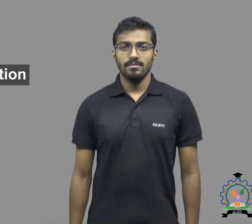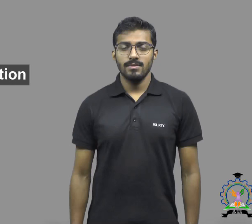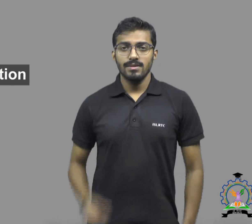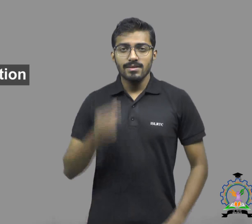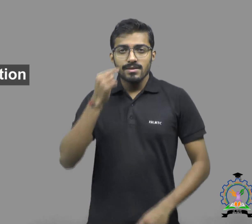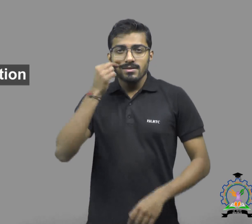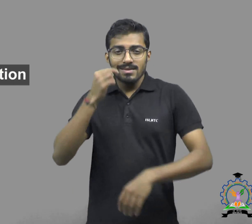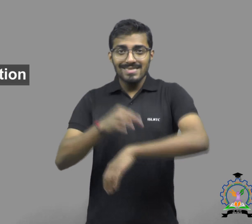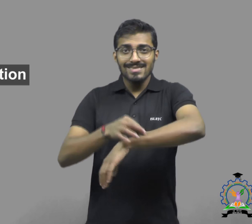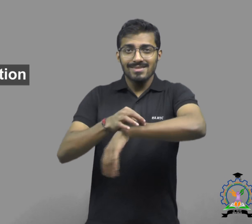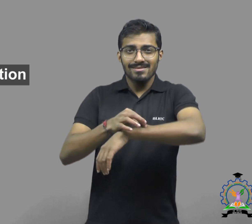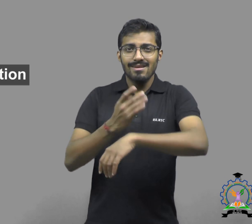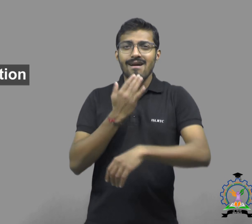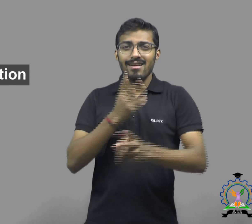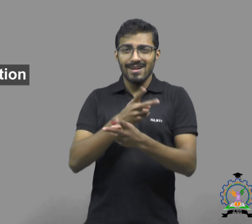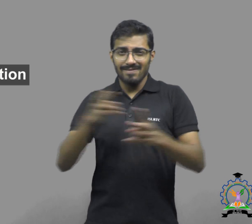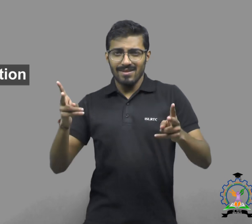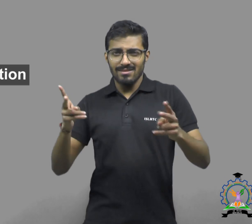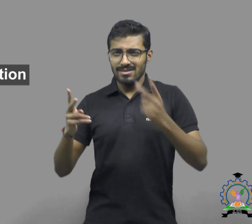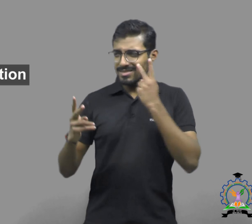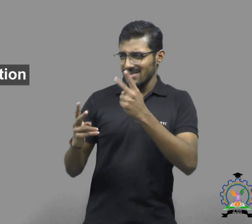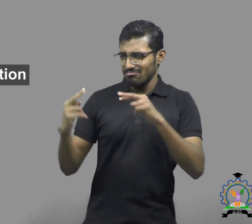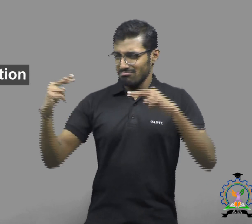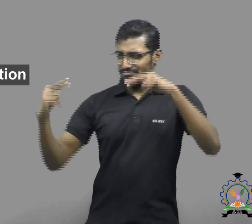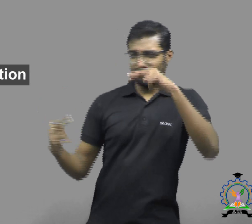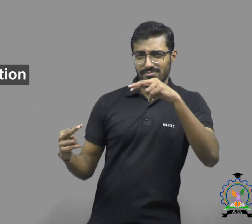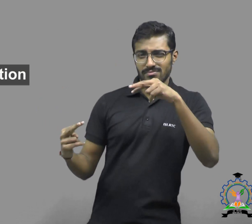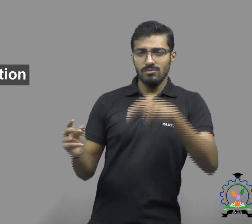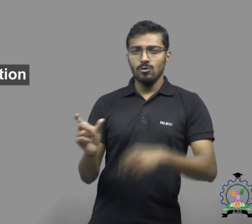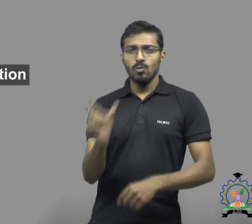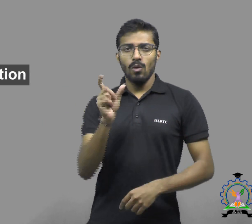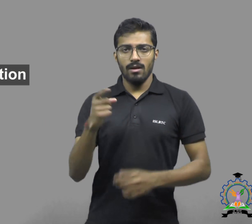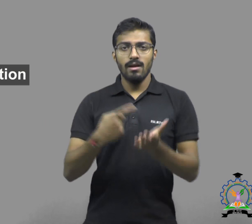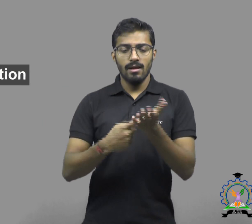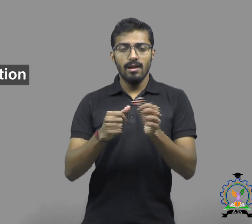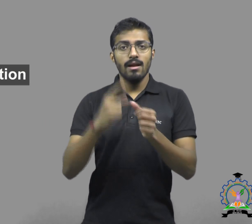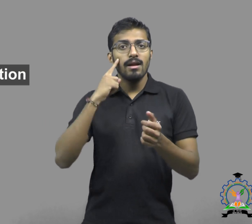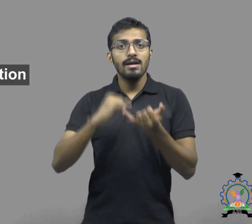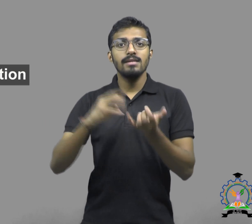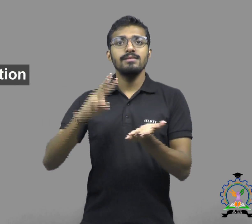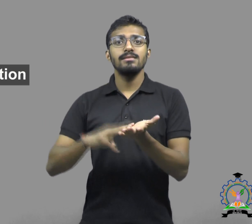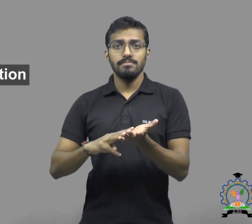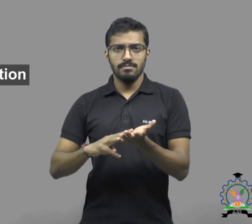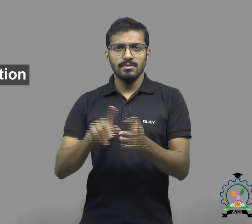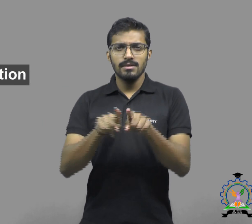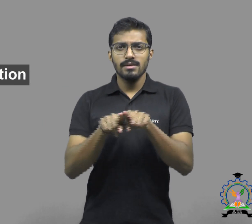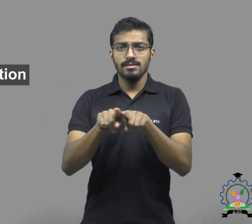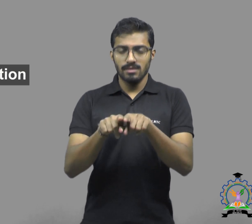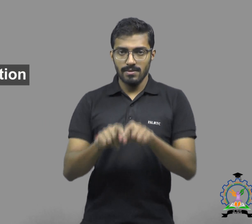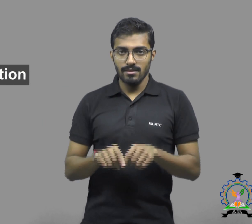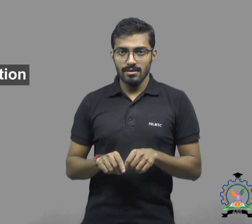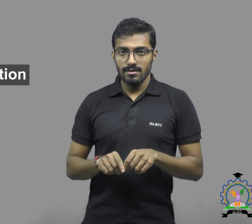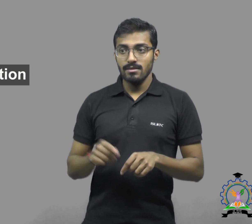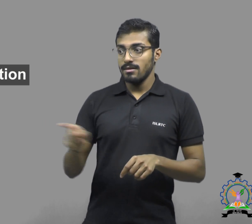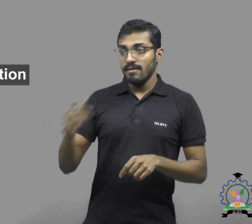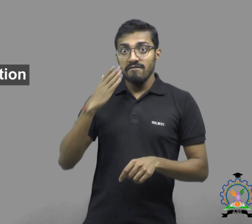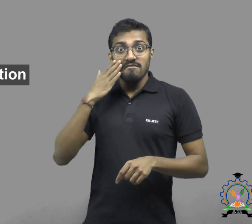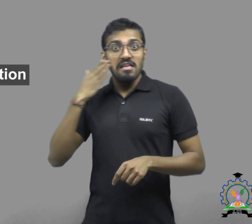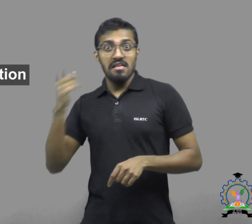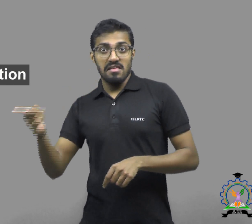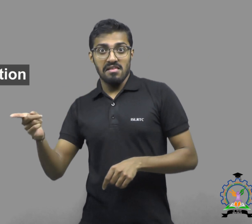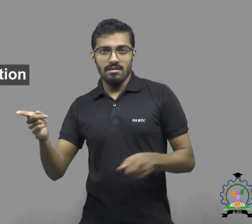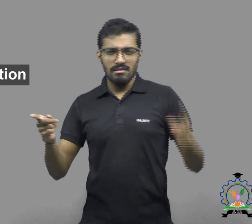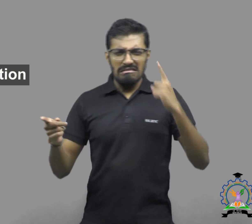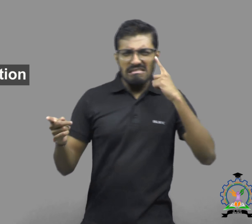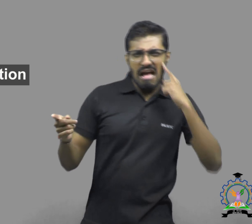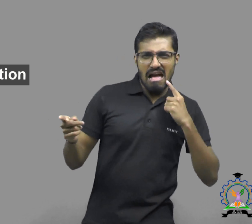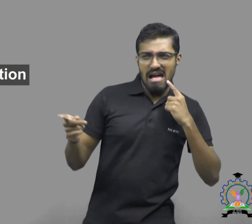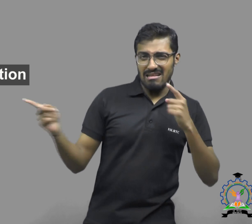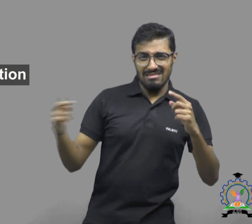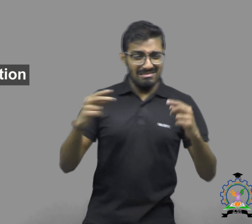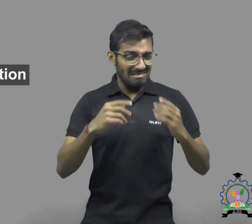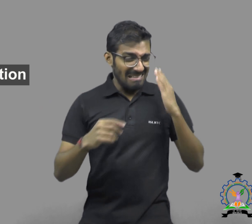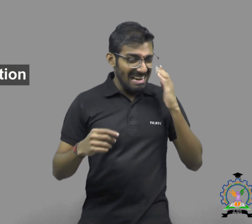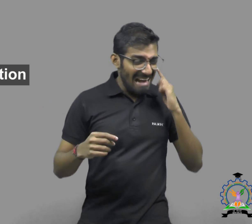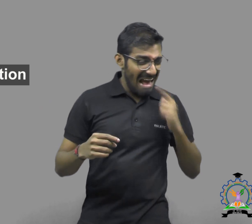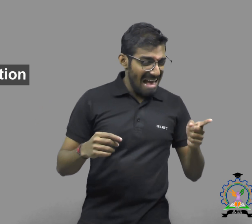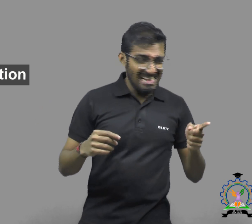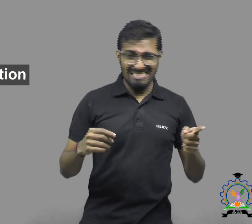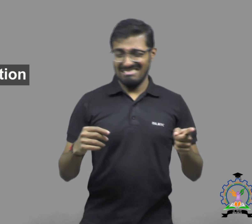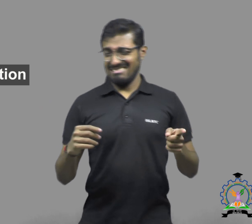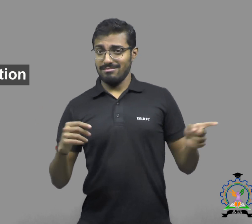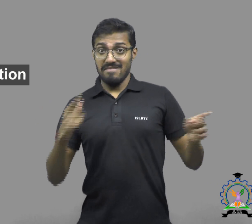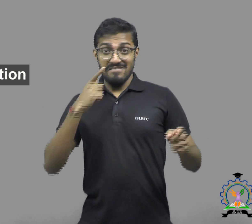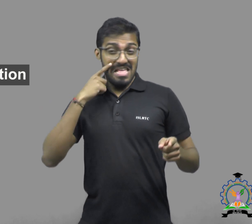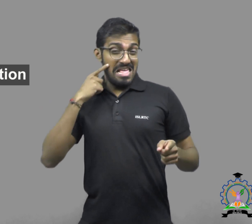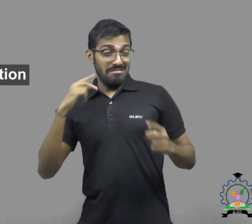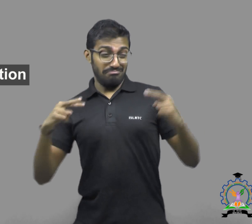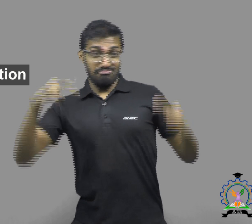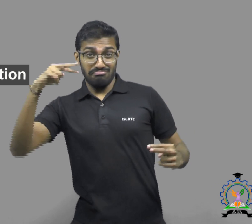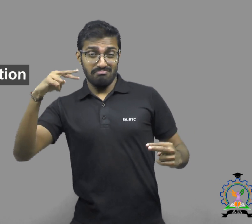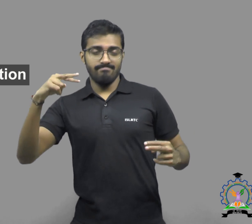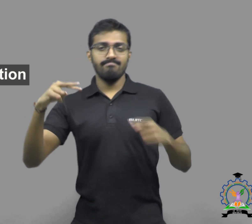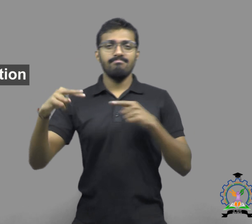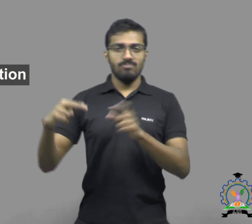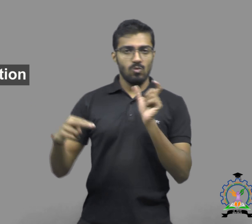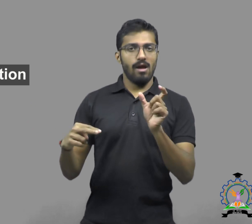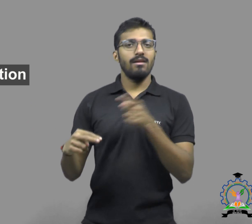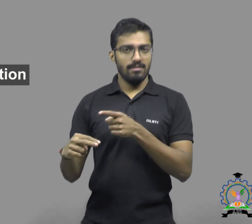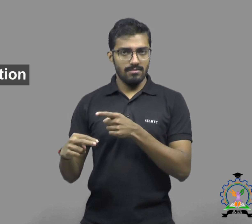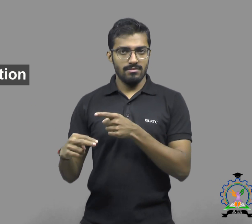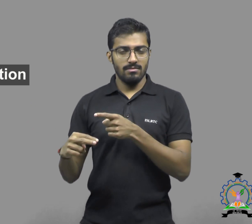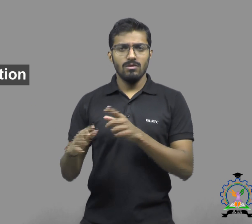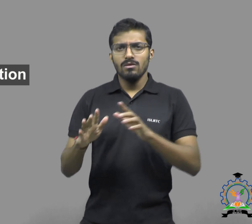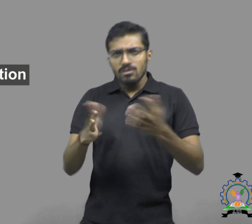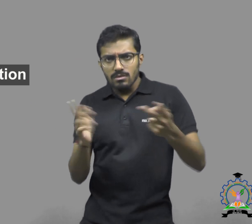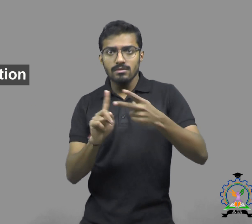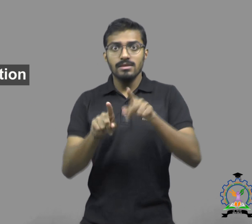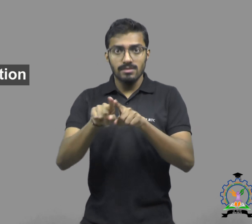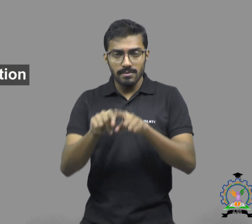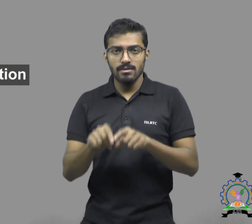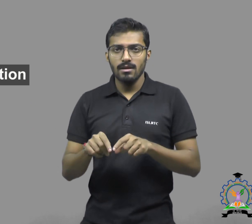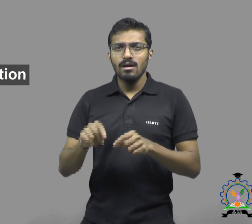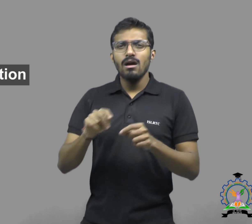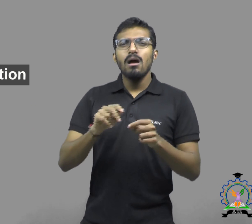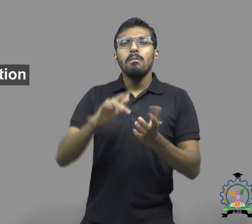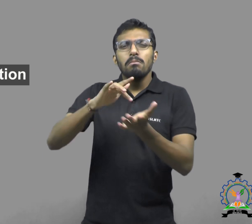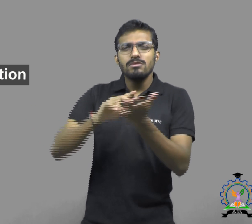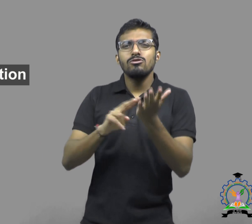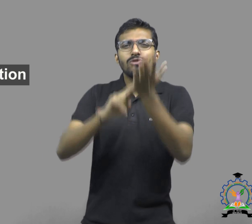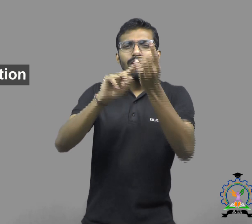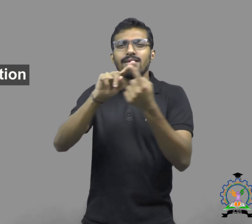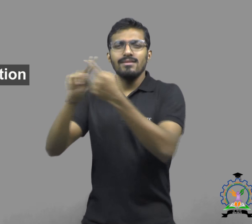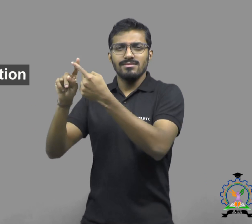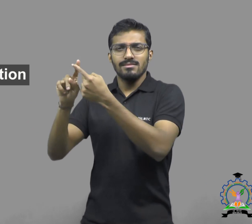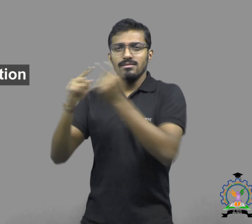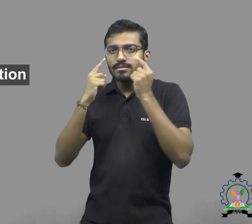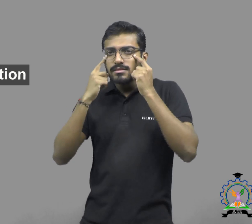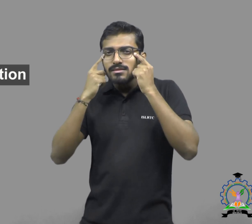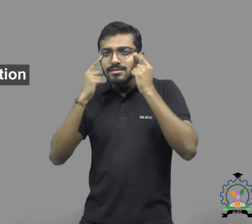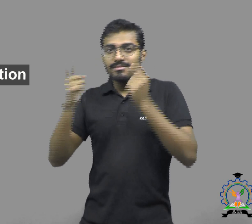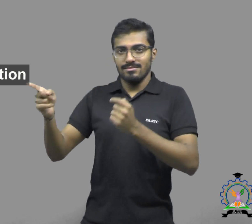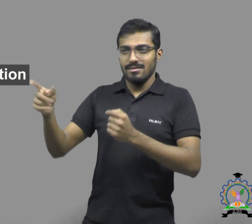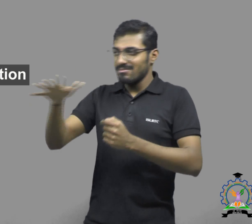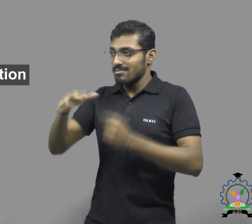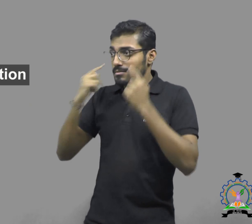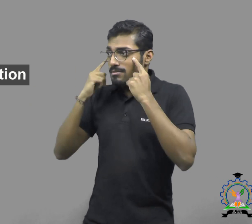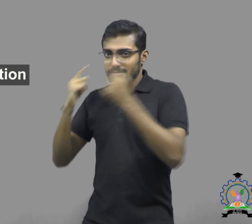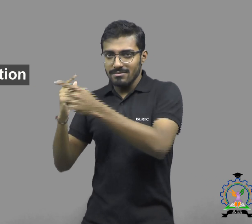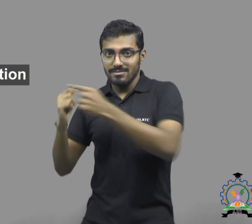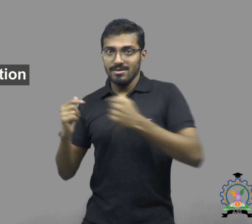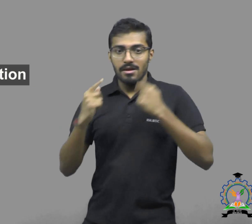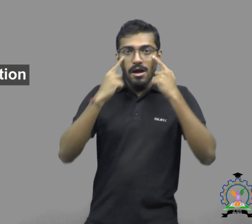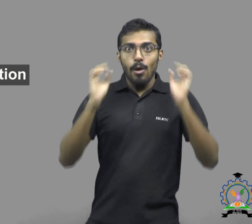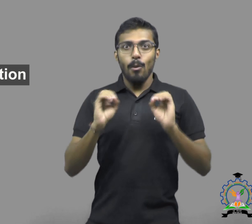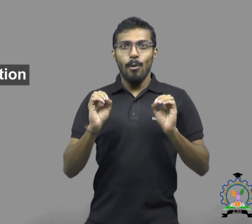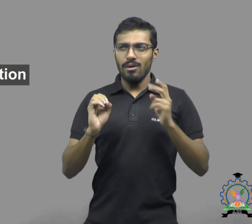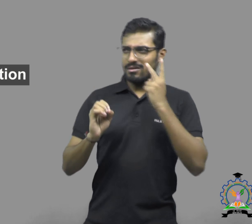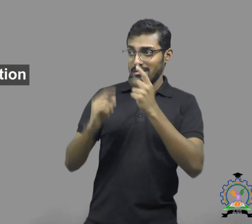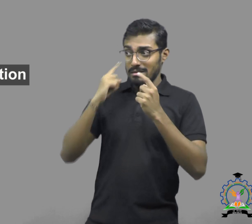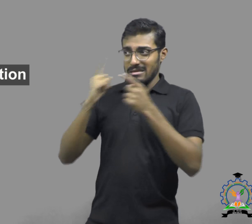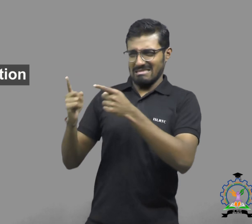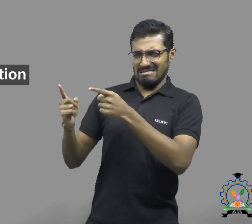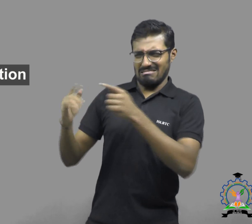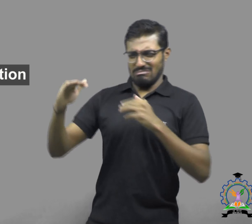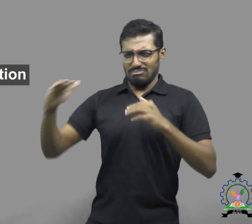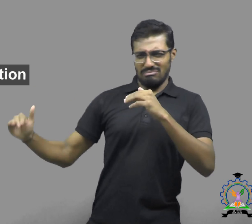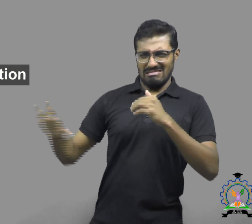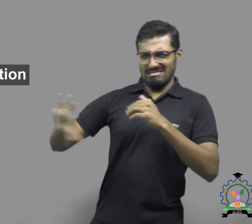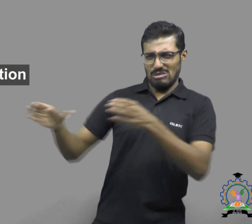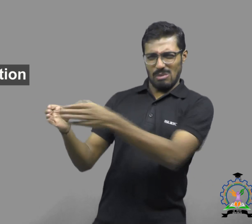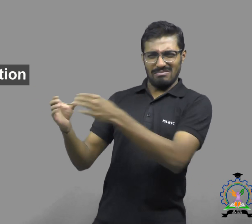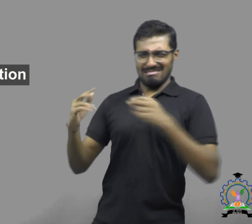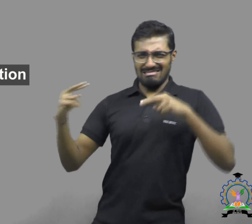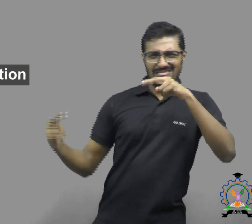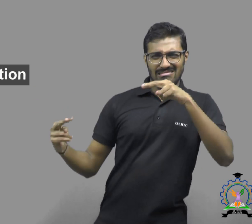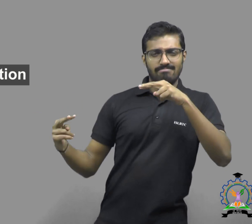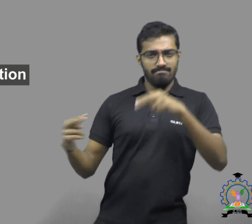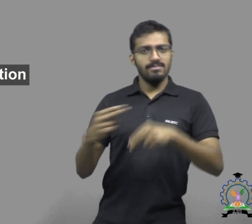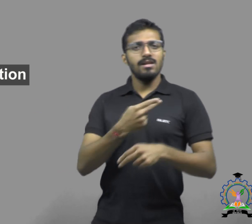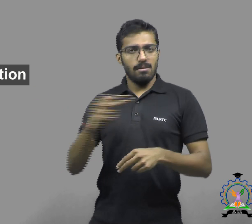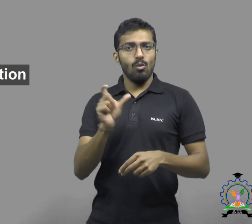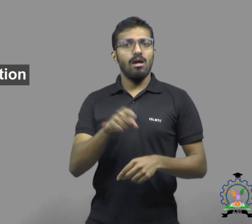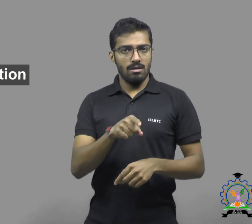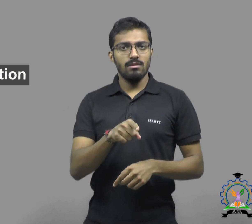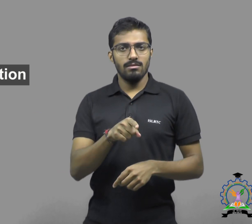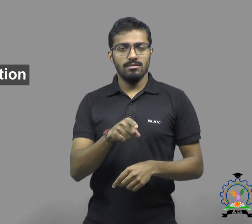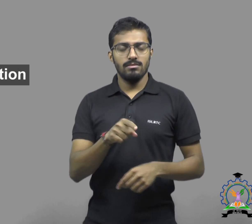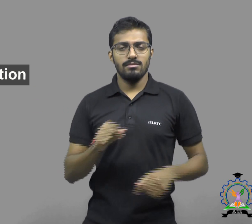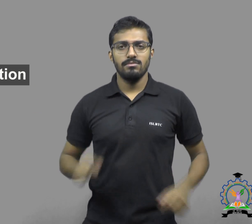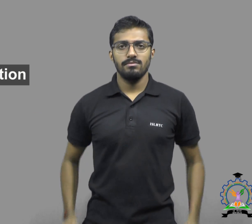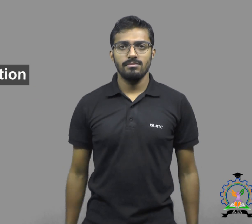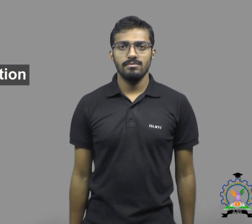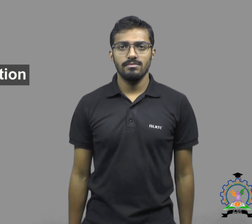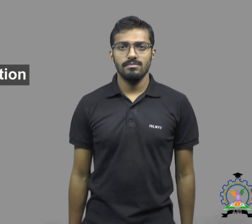Racism and Racial Discrimination